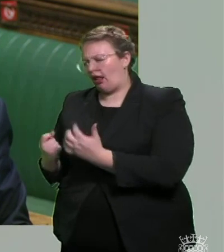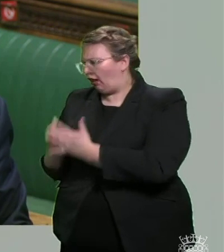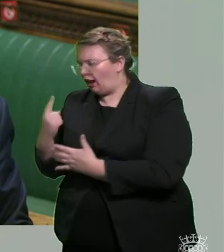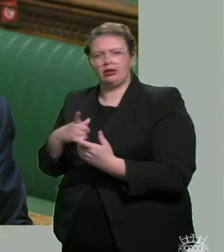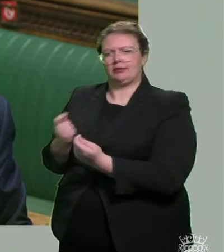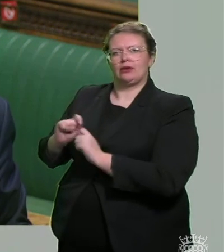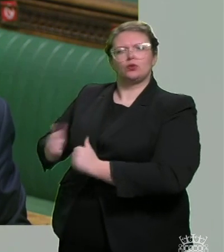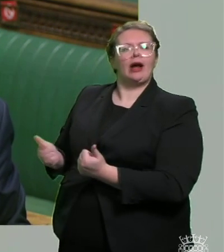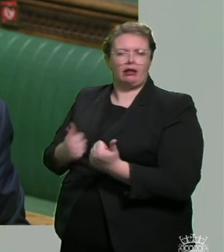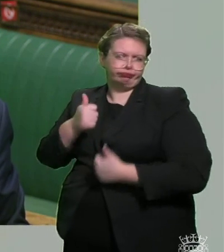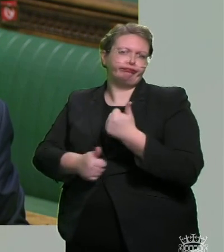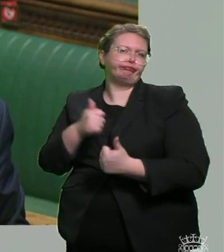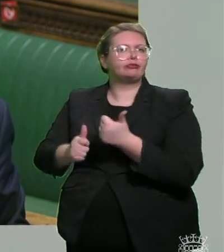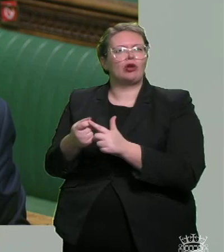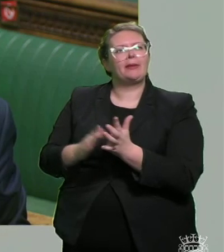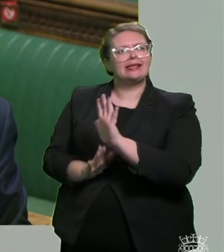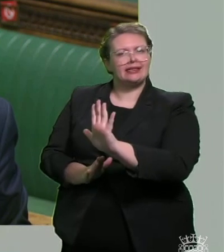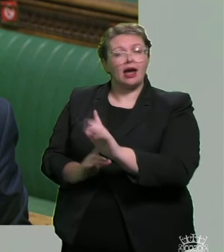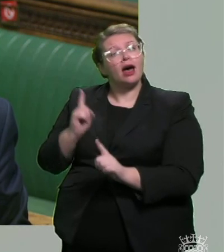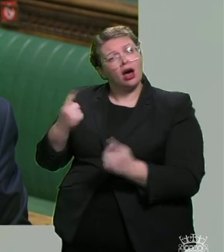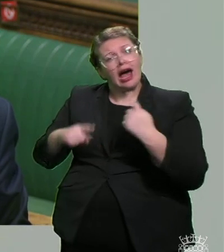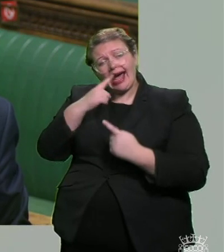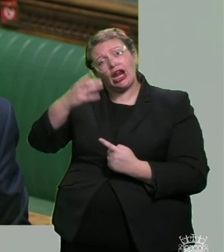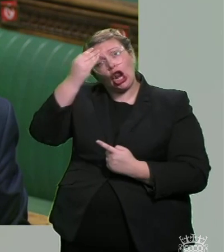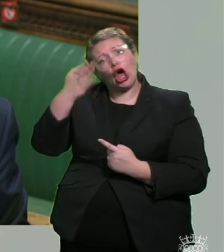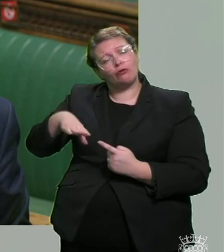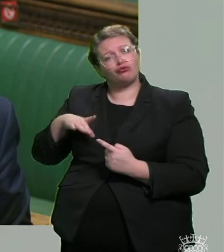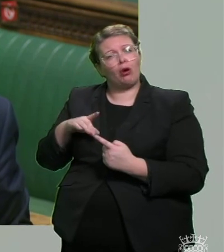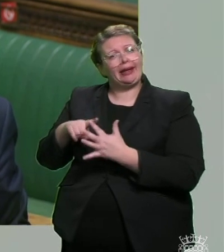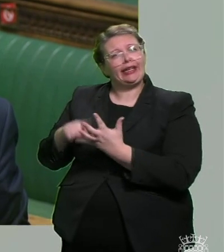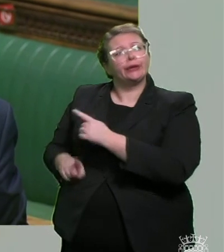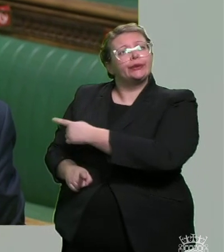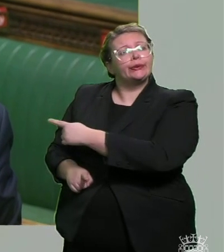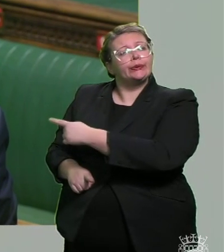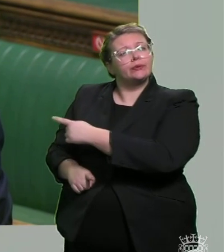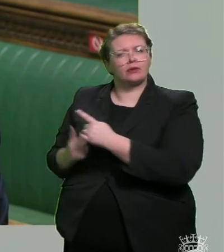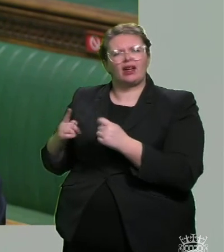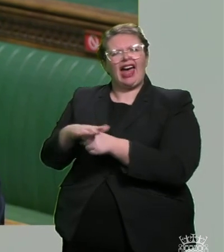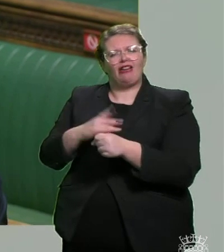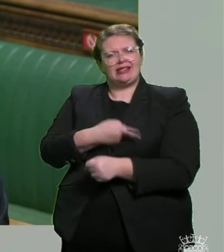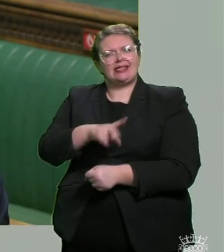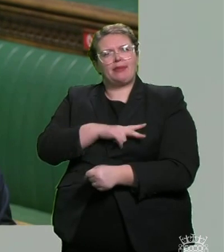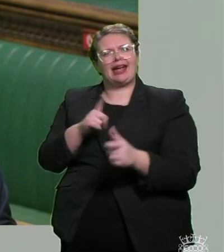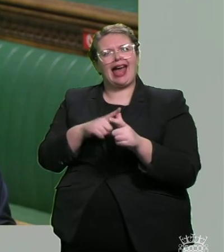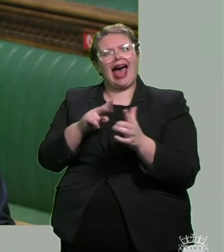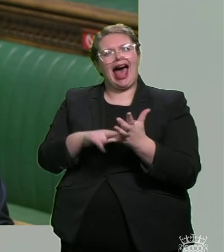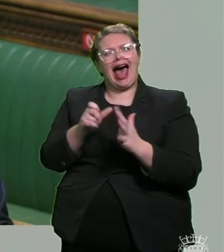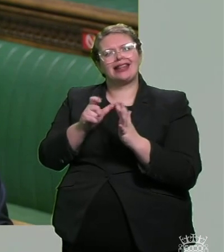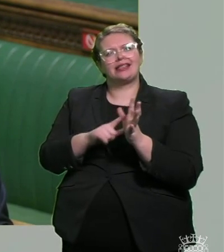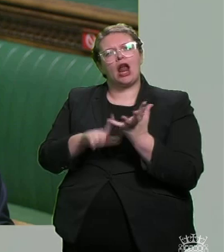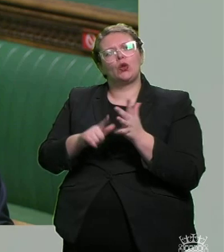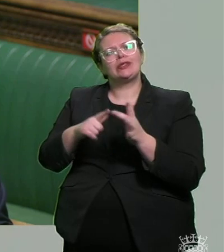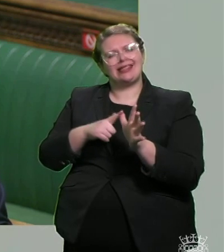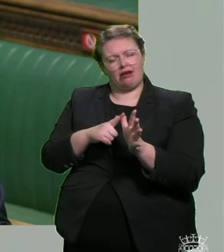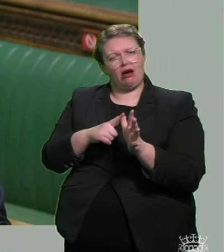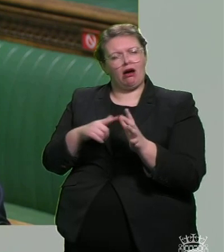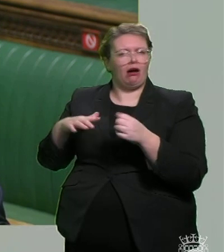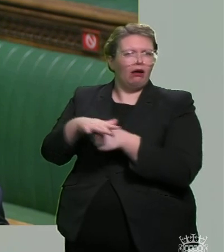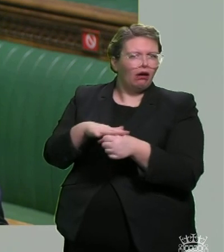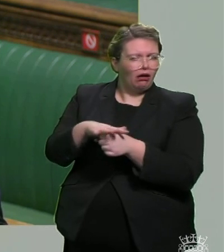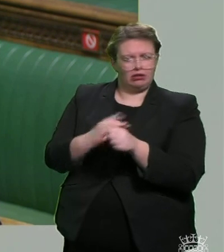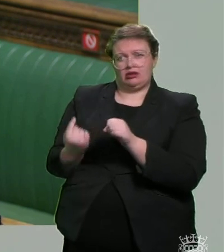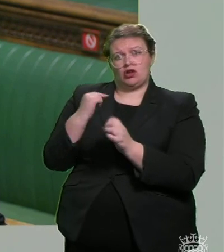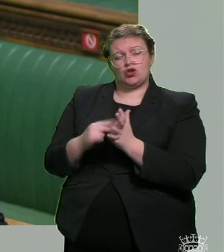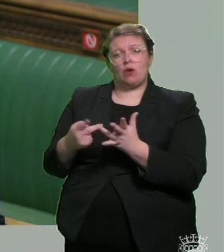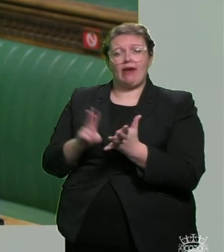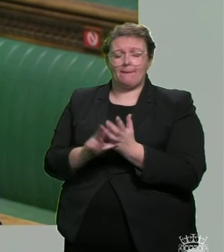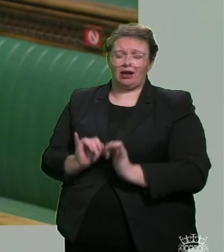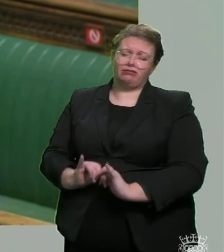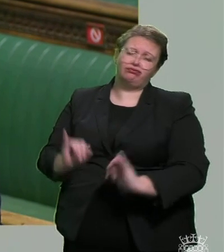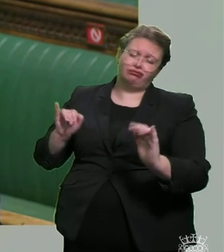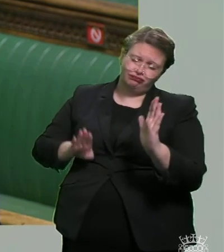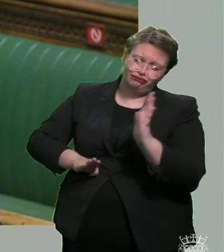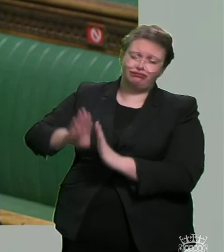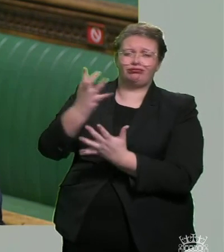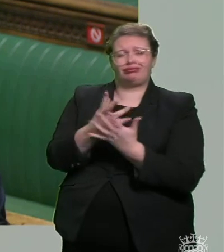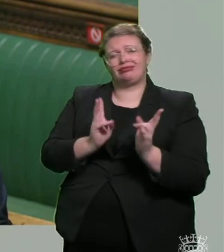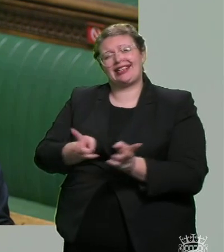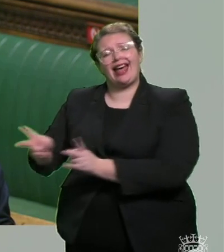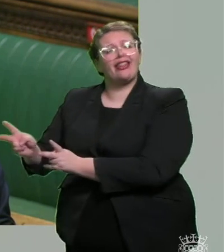Nevertheless, we can learn something from our European friends. Andalucia, a Spanish province of 8 million people, had a covid death rate of about 190 deaths per million in November—higher than ours at the time.